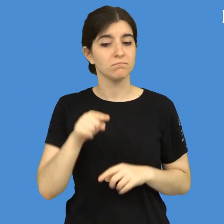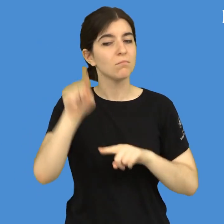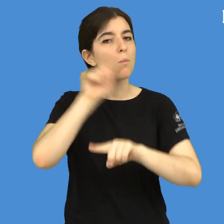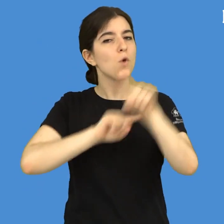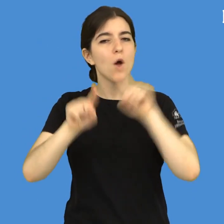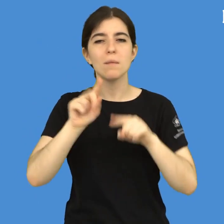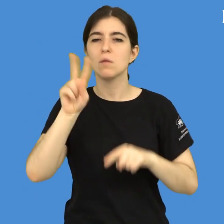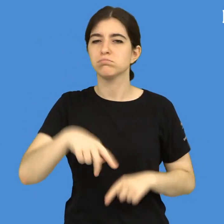problema